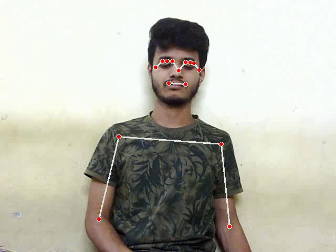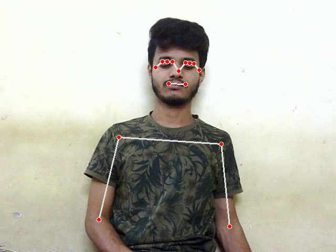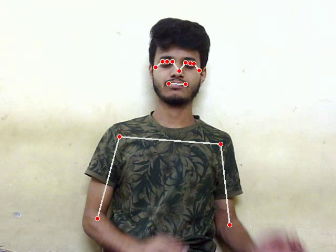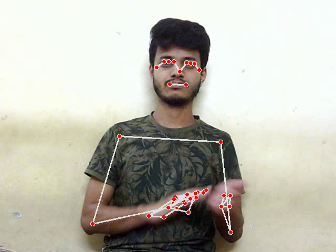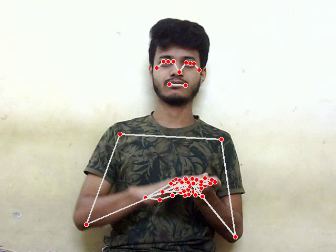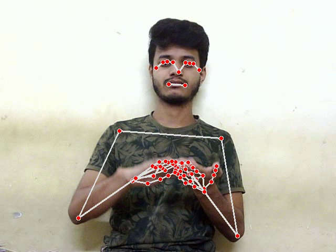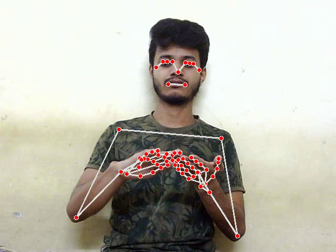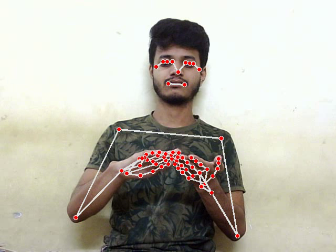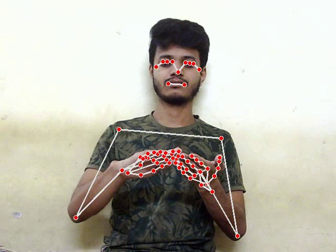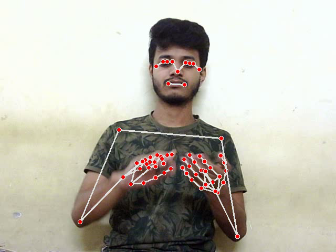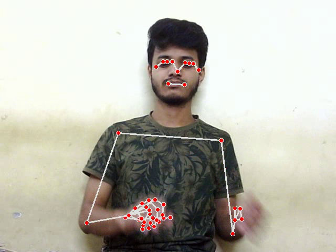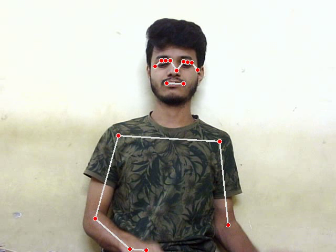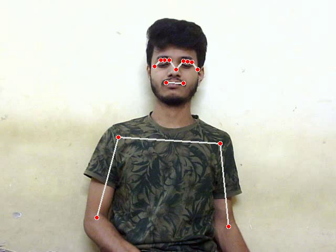nice